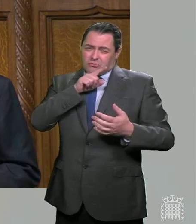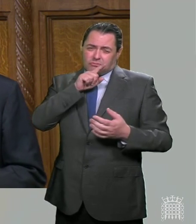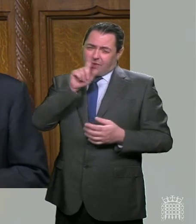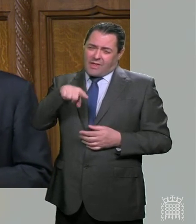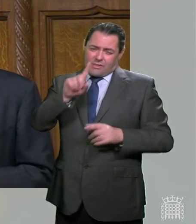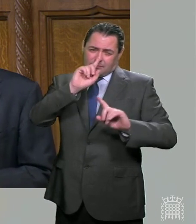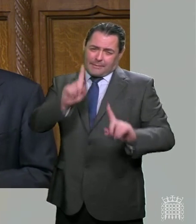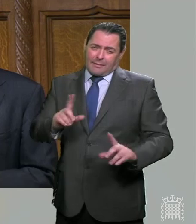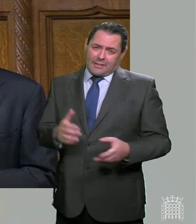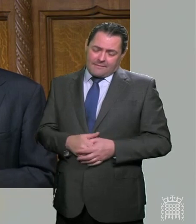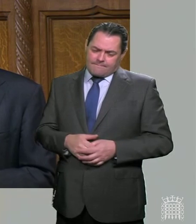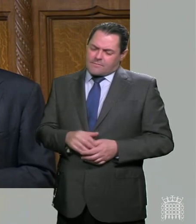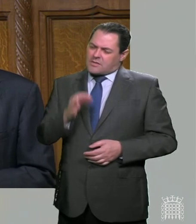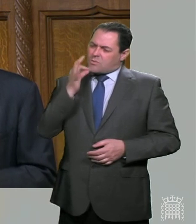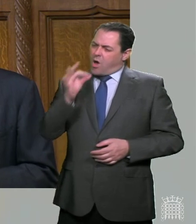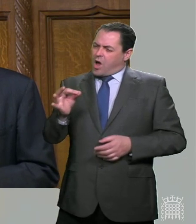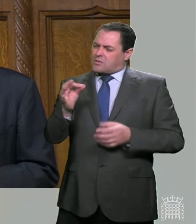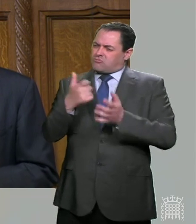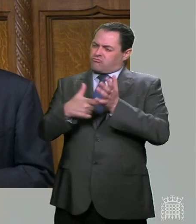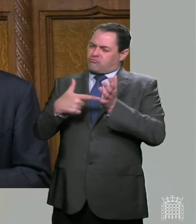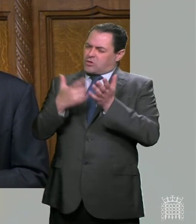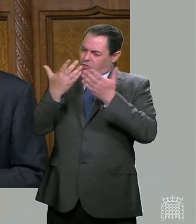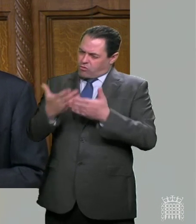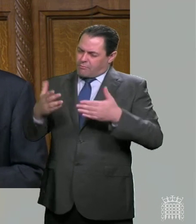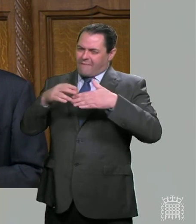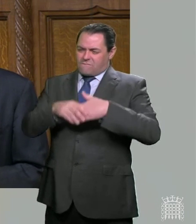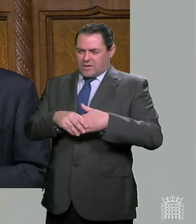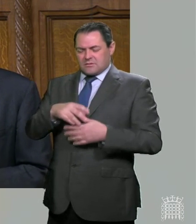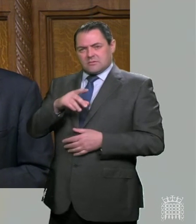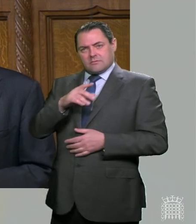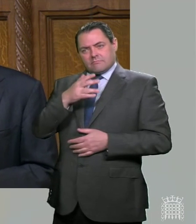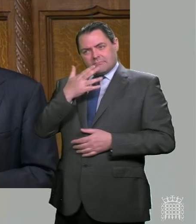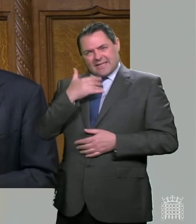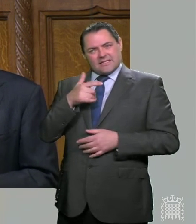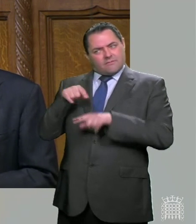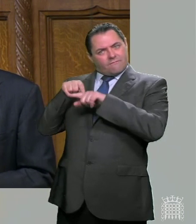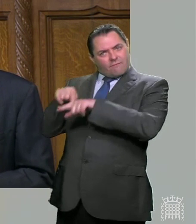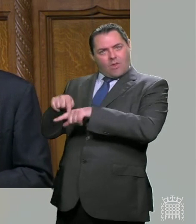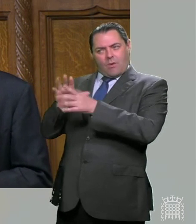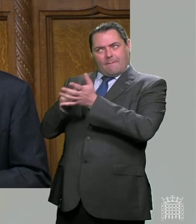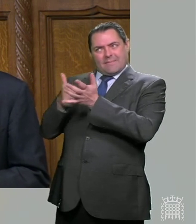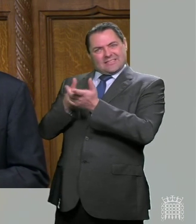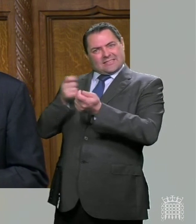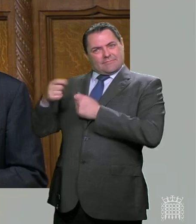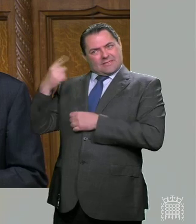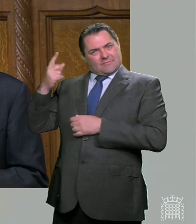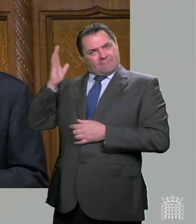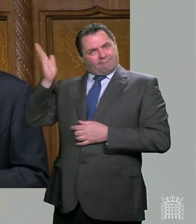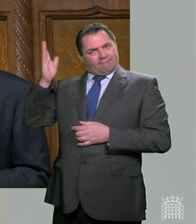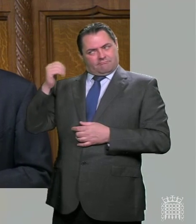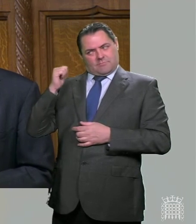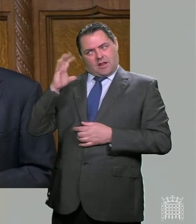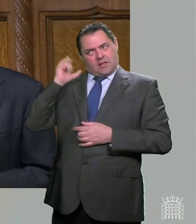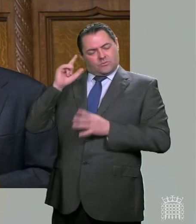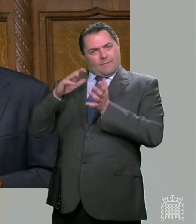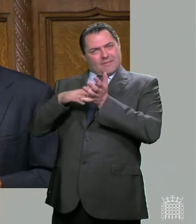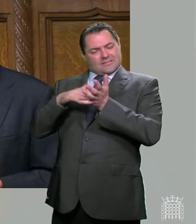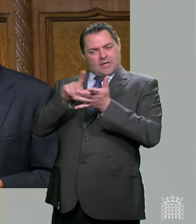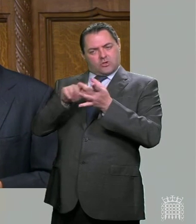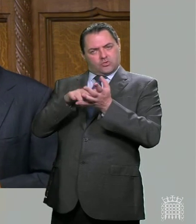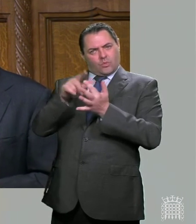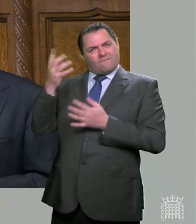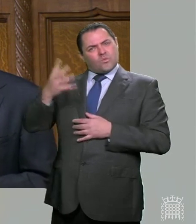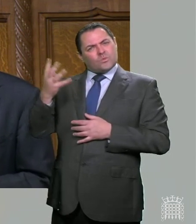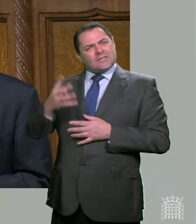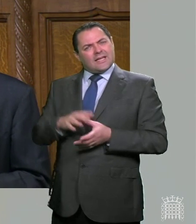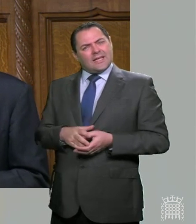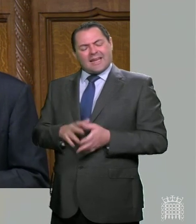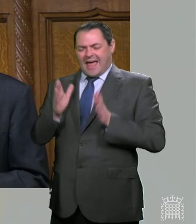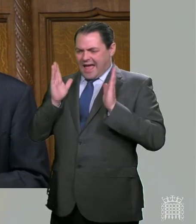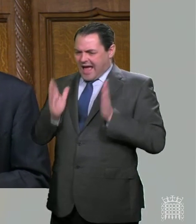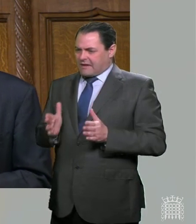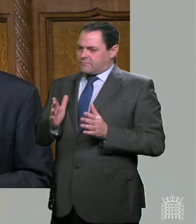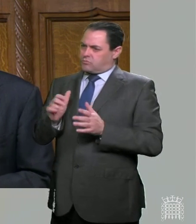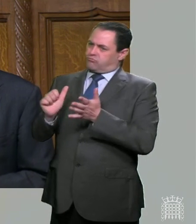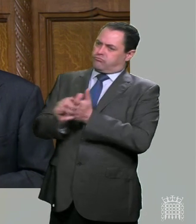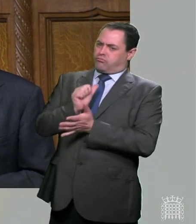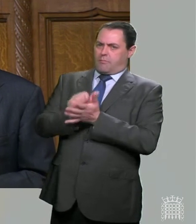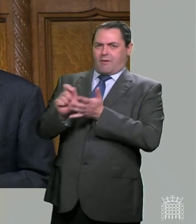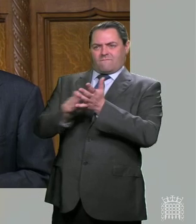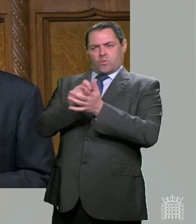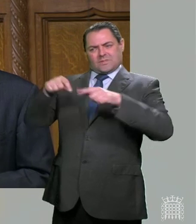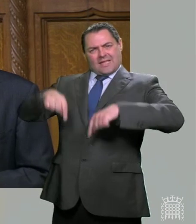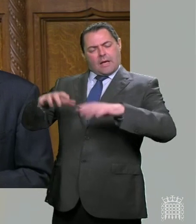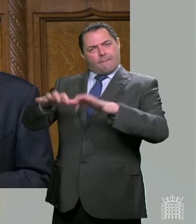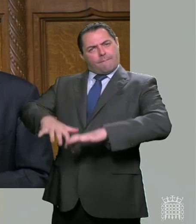Will my right honourable Friend accept and respect the statement that Mr Speaker made from his Chair on Monday 7 June, when he said that there must be a meaningful vote in this House on this matter?